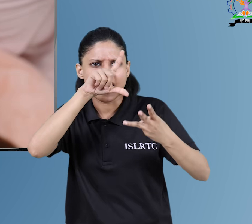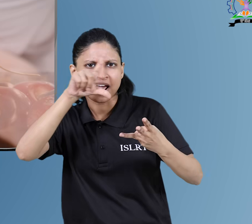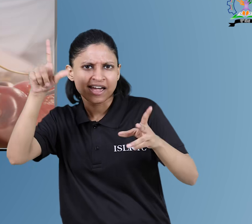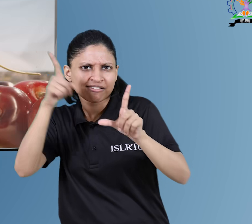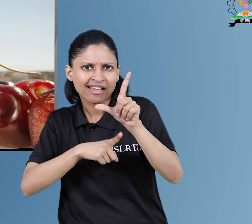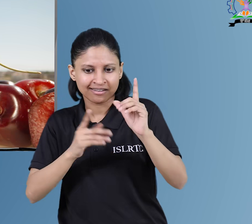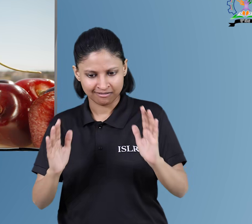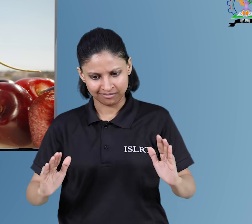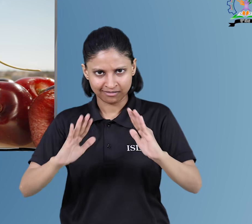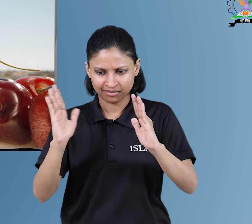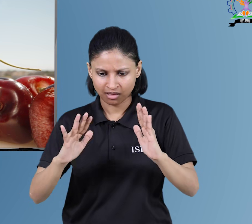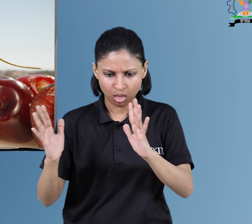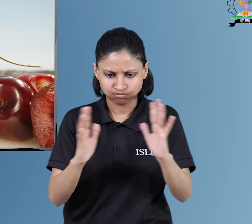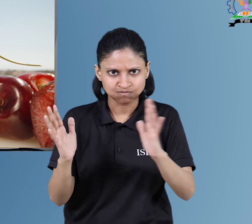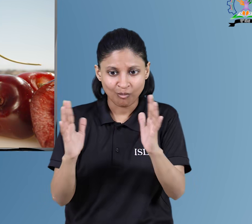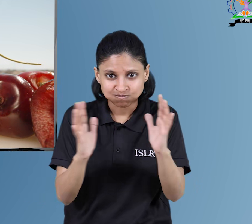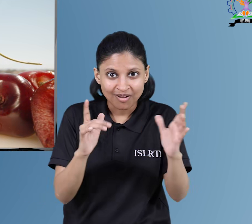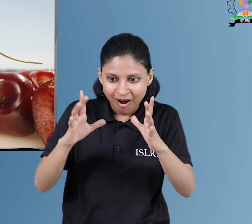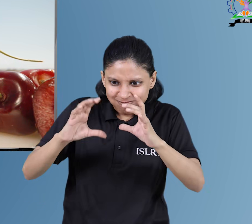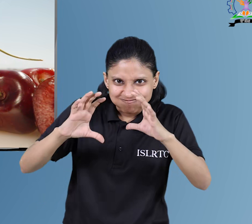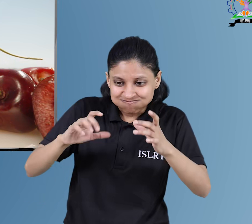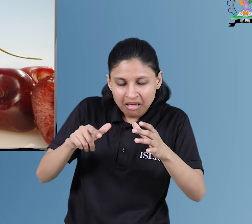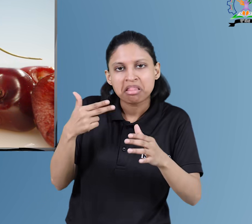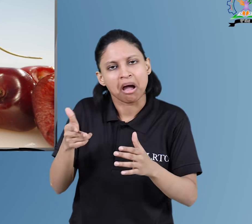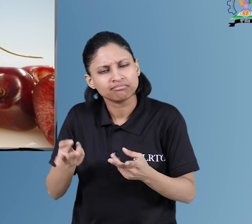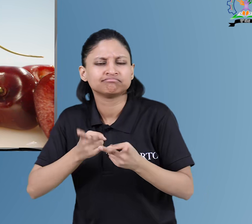and in food products like jelly.